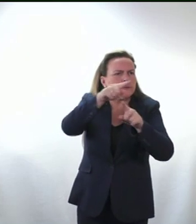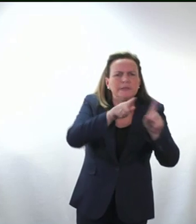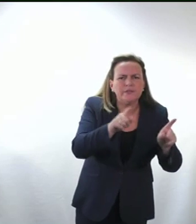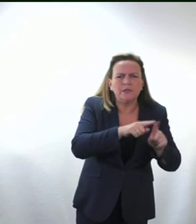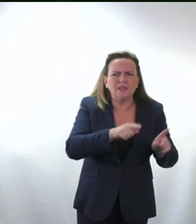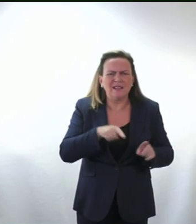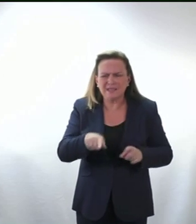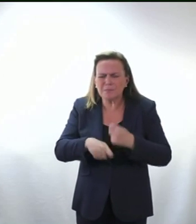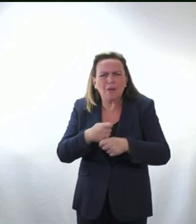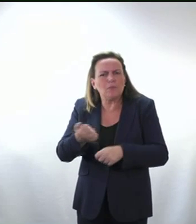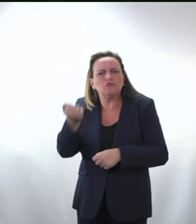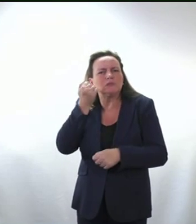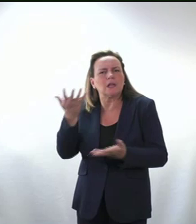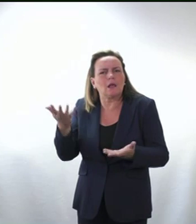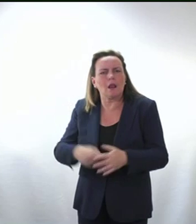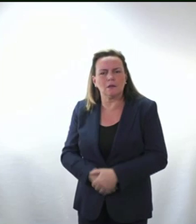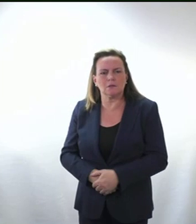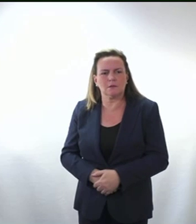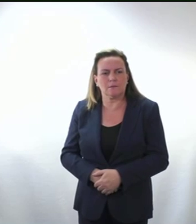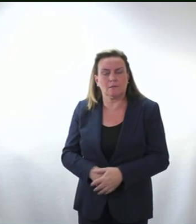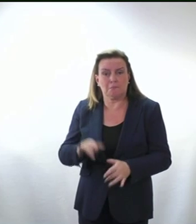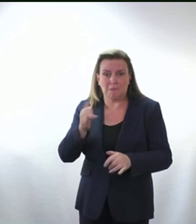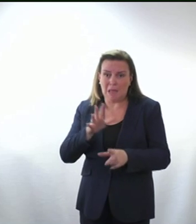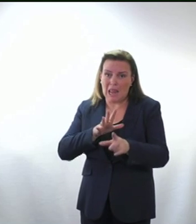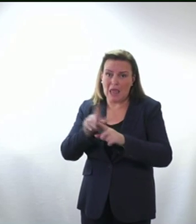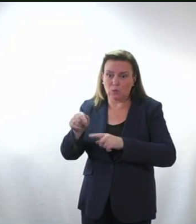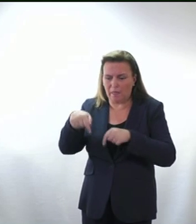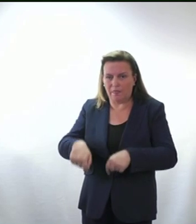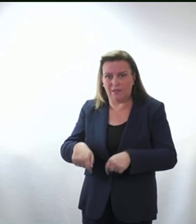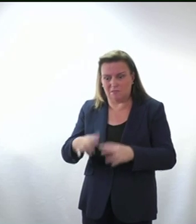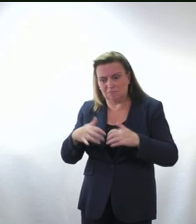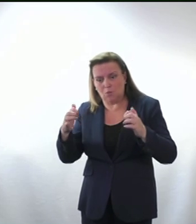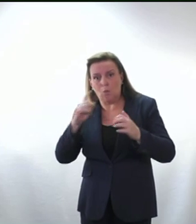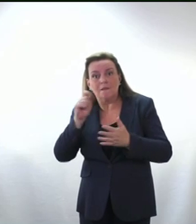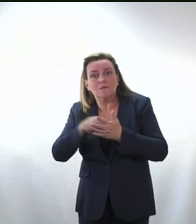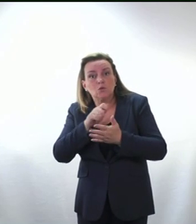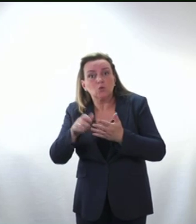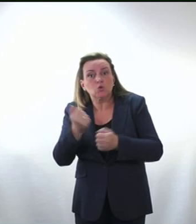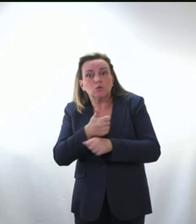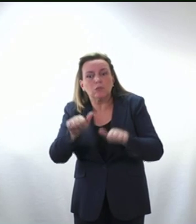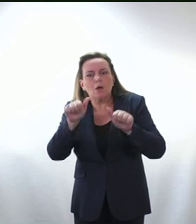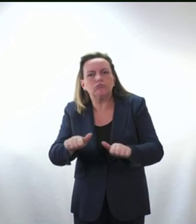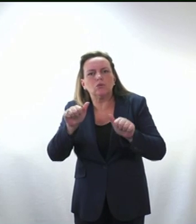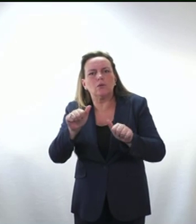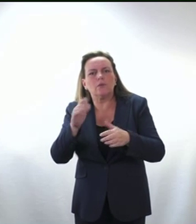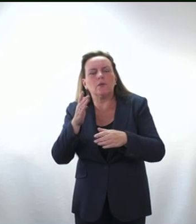This is getting ridiculous. Next week, this House will vote on whether to approve the 10 pm rule.